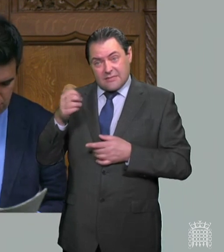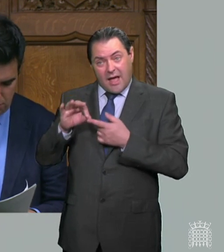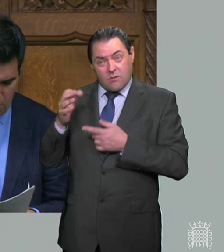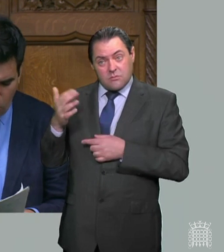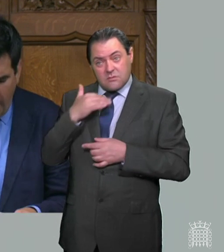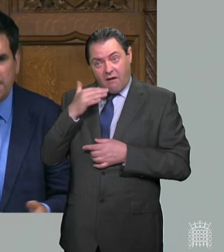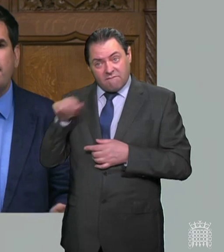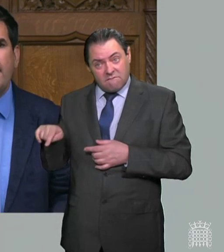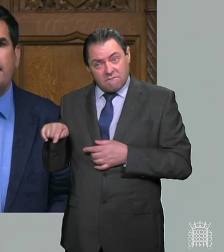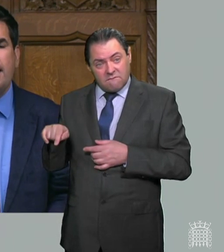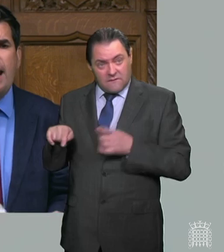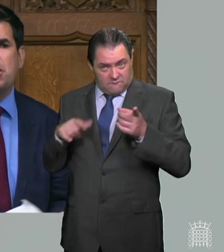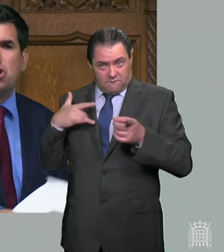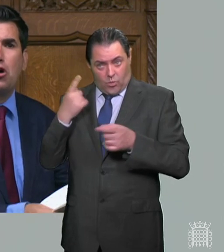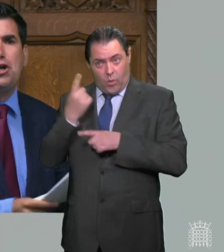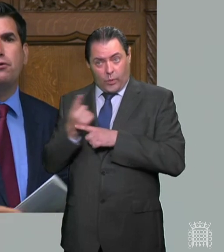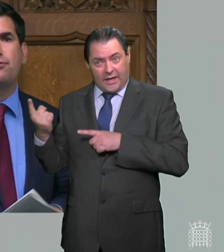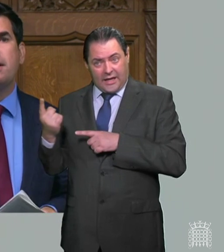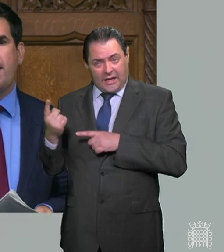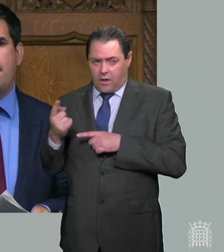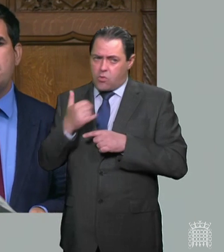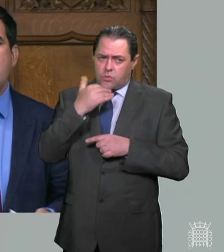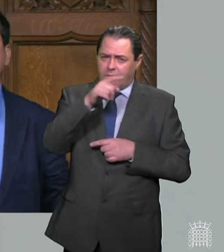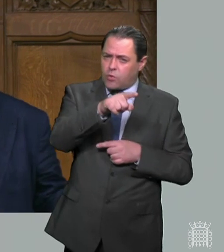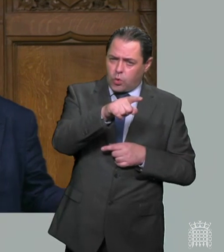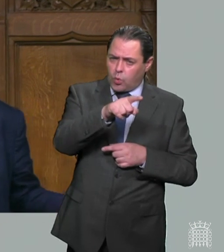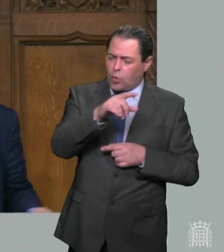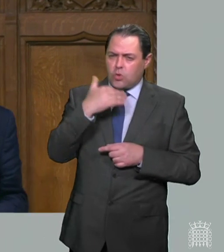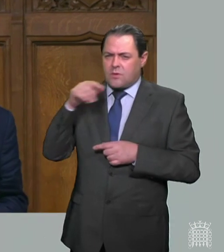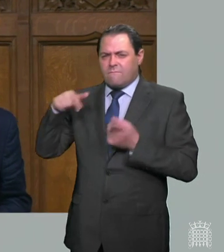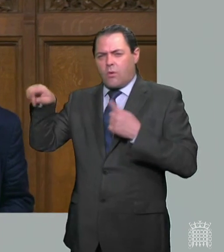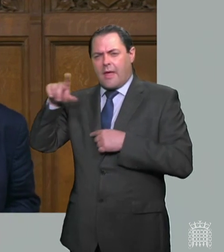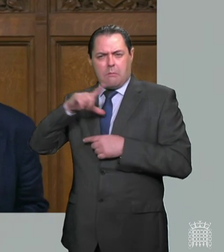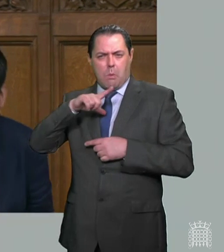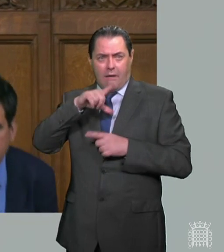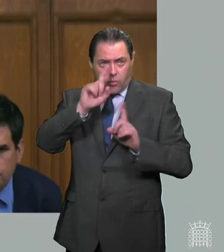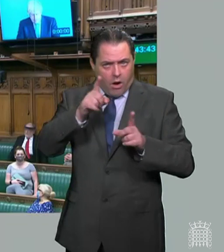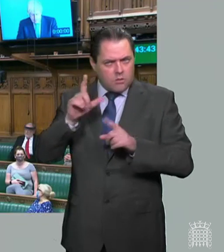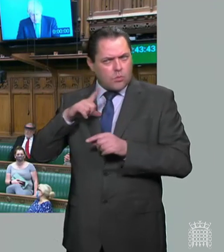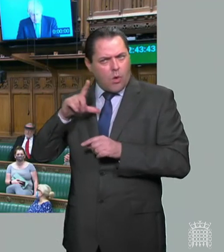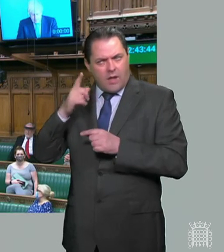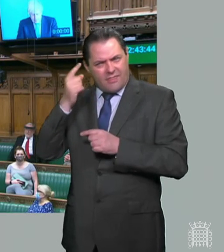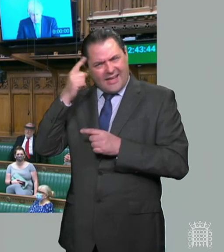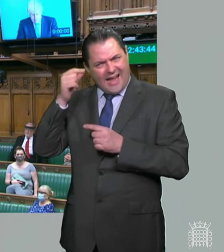If he could not, why does he think that it is good enough for everyone else?